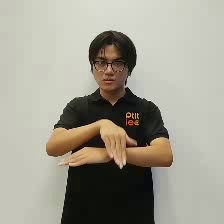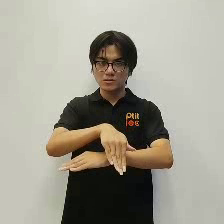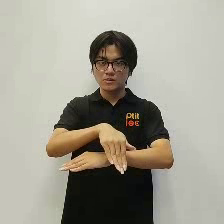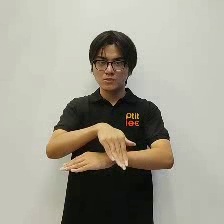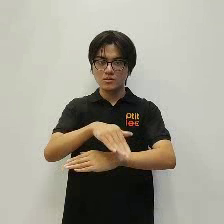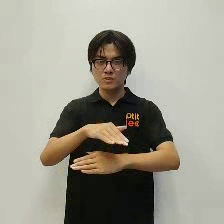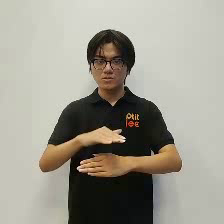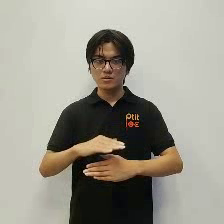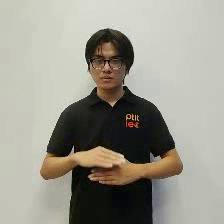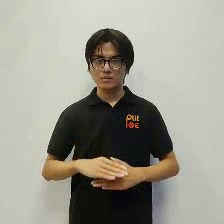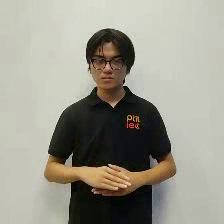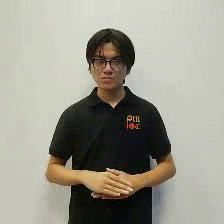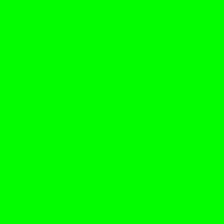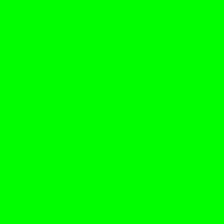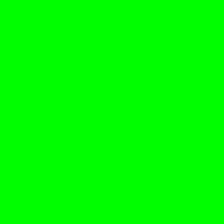Chiều